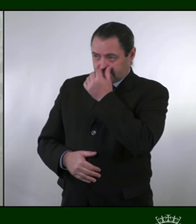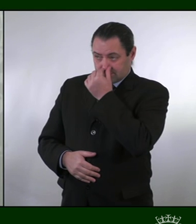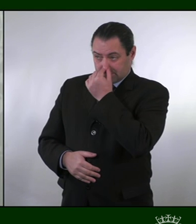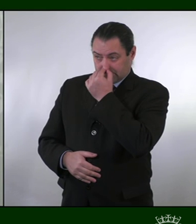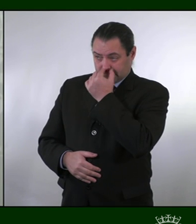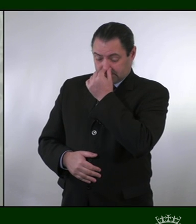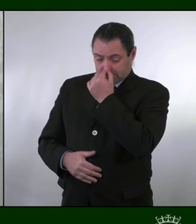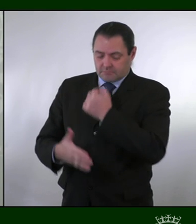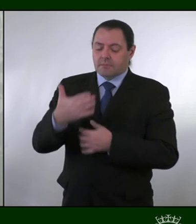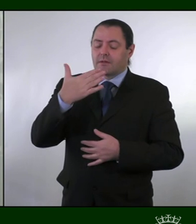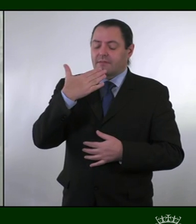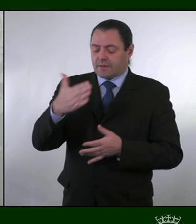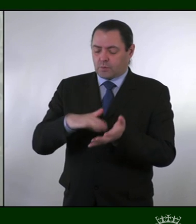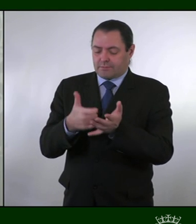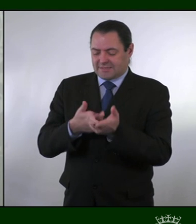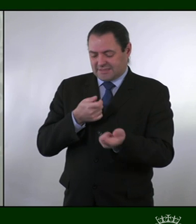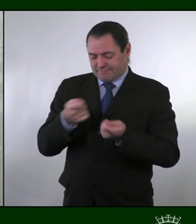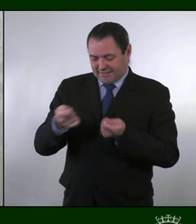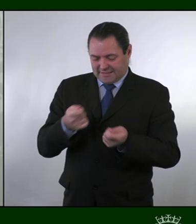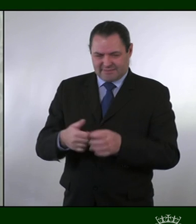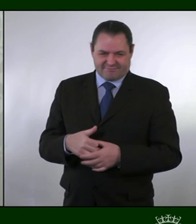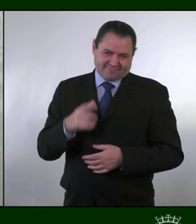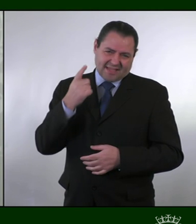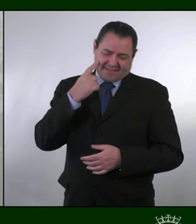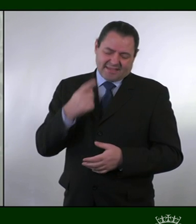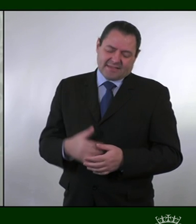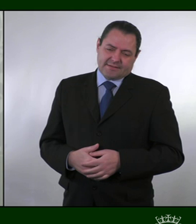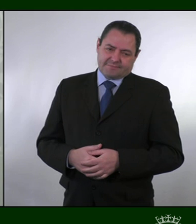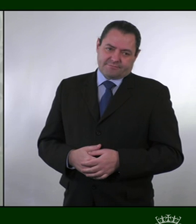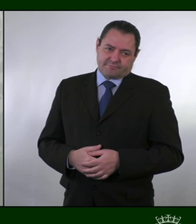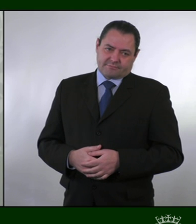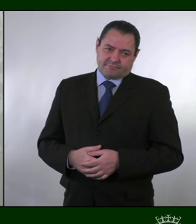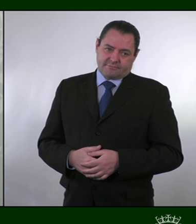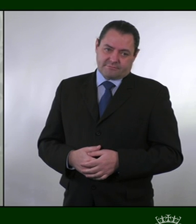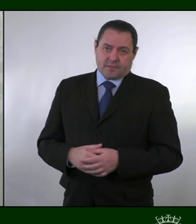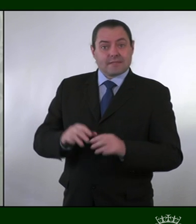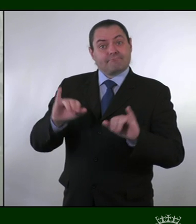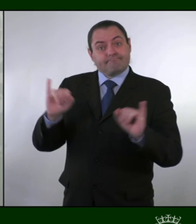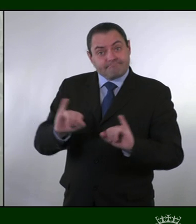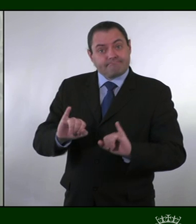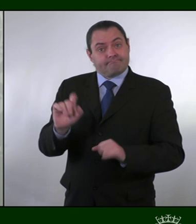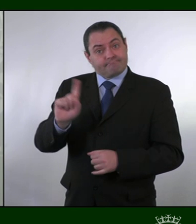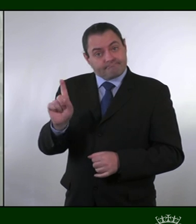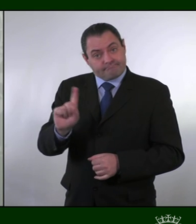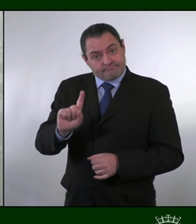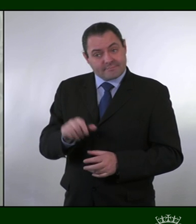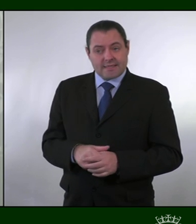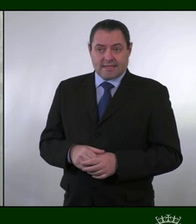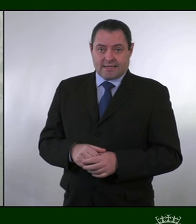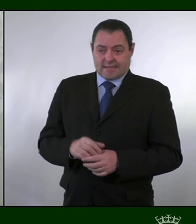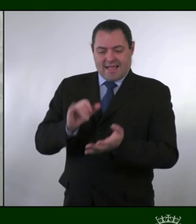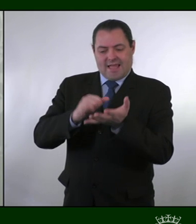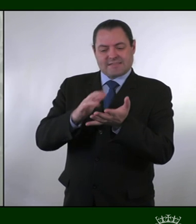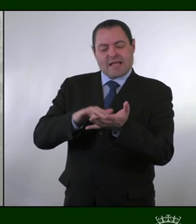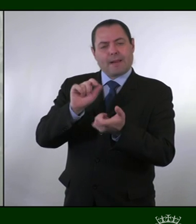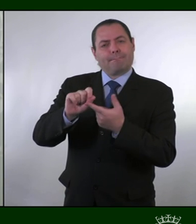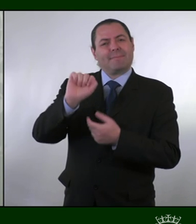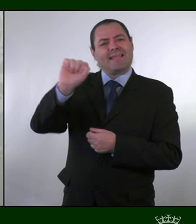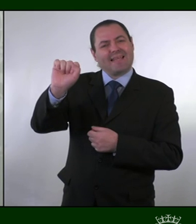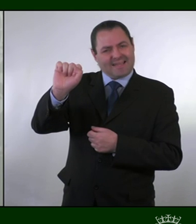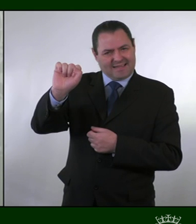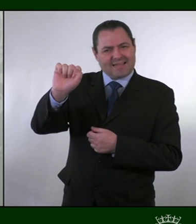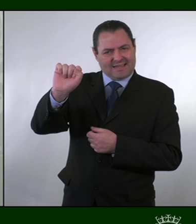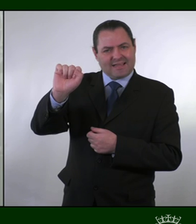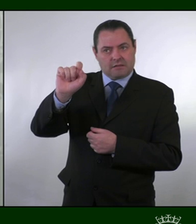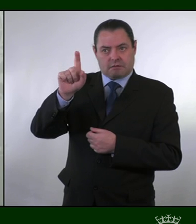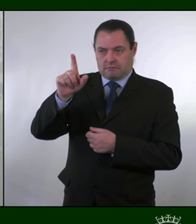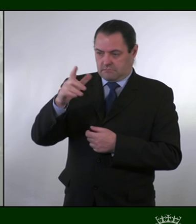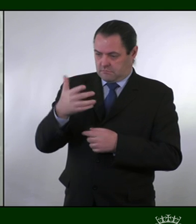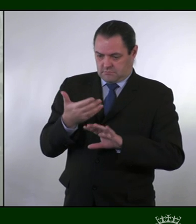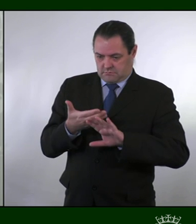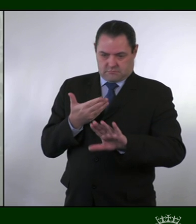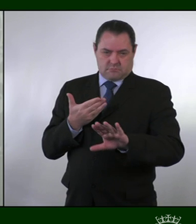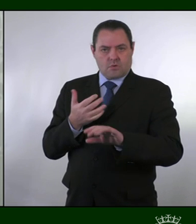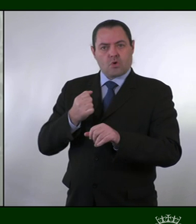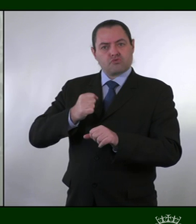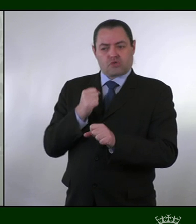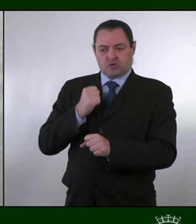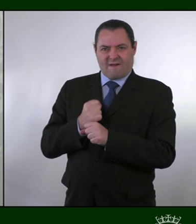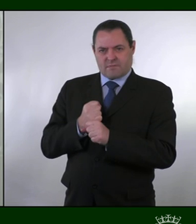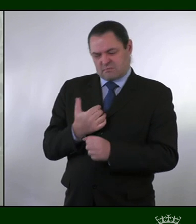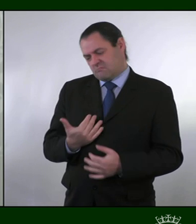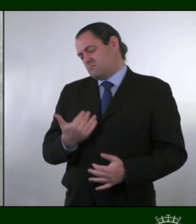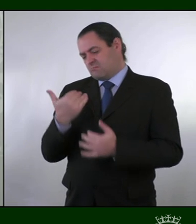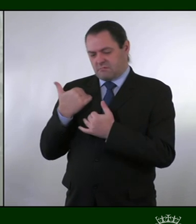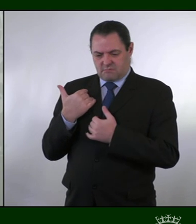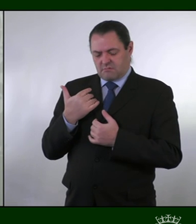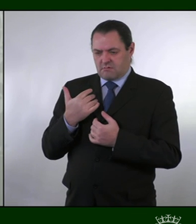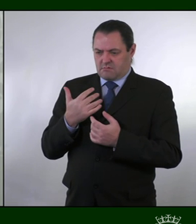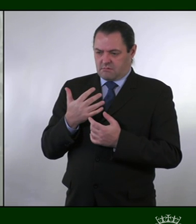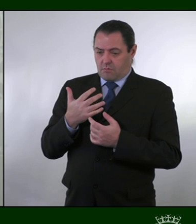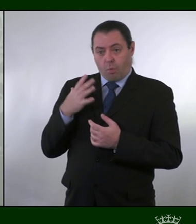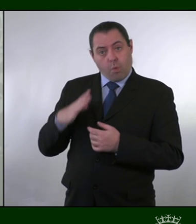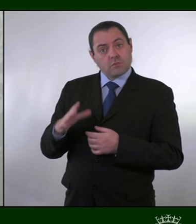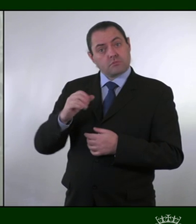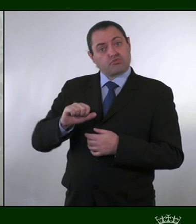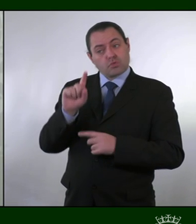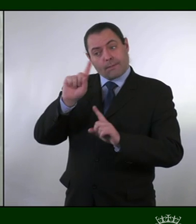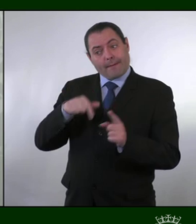I think what has unquestionably been a disaster is the way in which the Scottish nationalist party has taken and used devolution as a means not to improve the lives